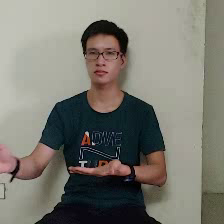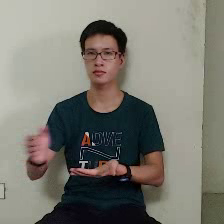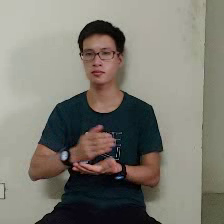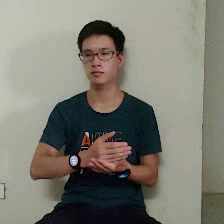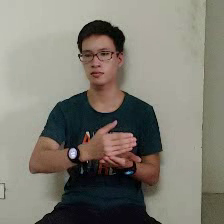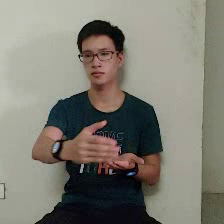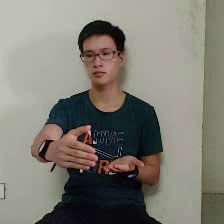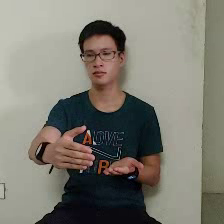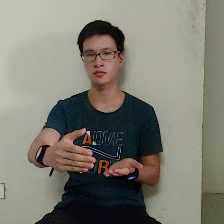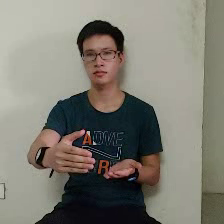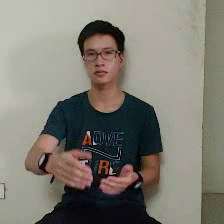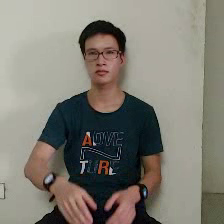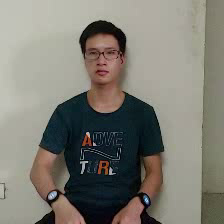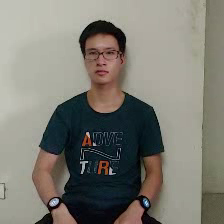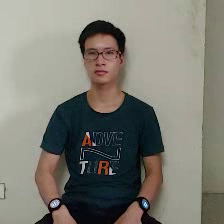San sẻ